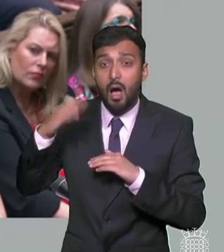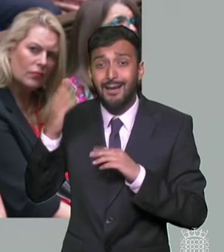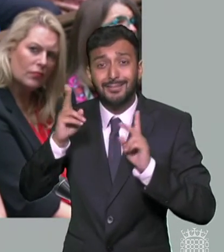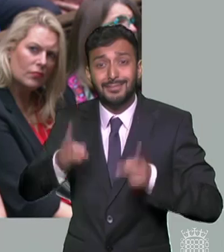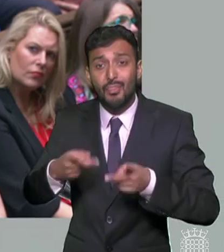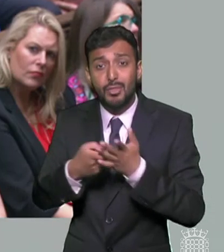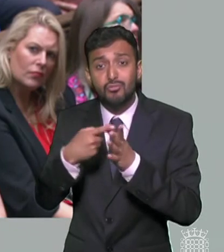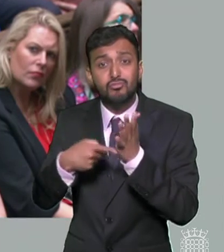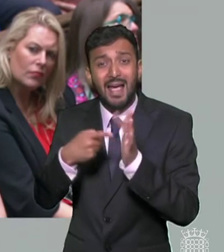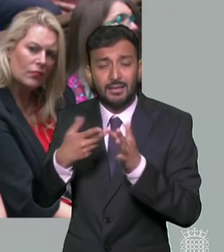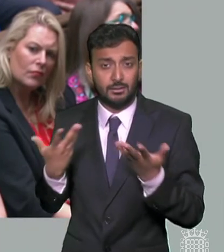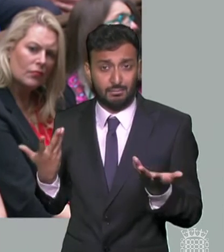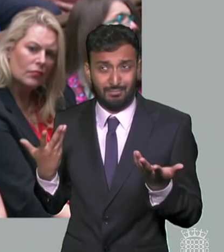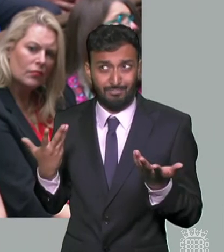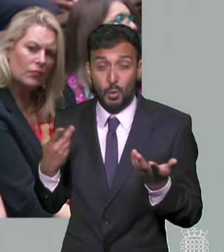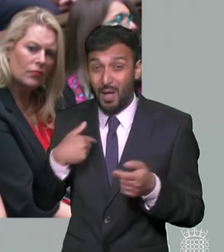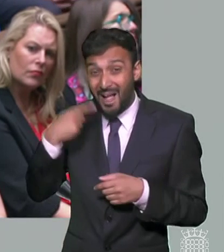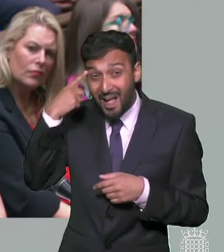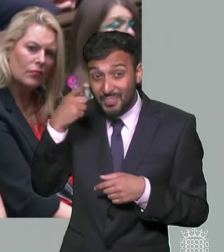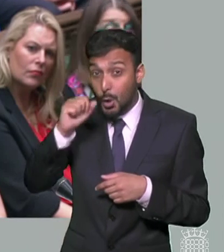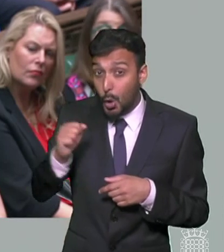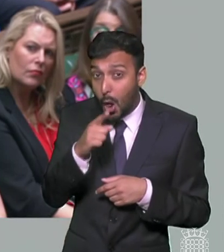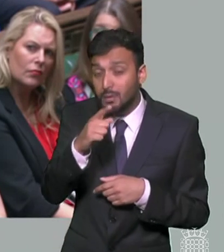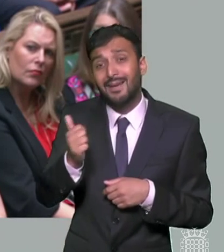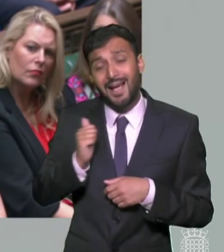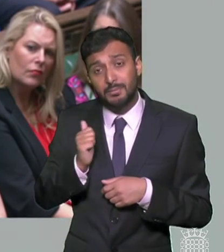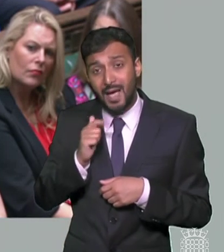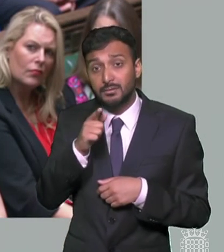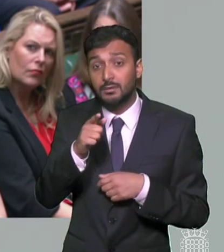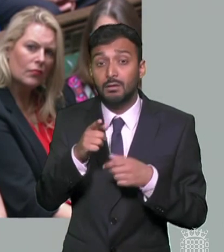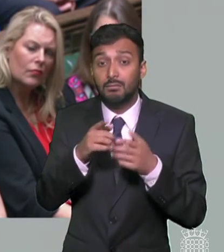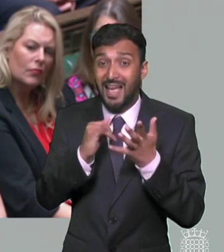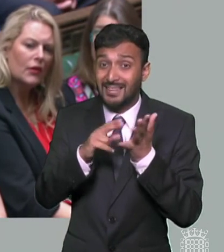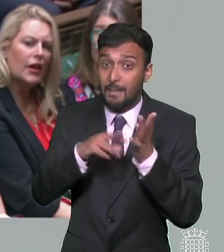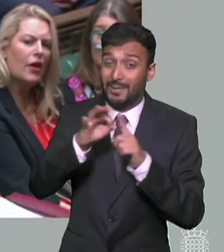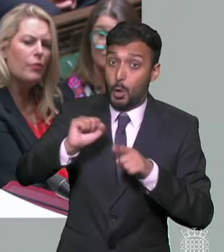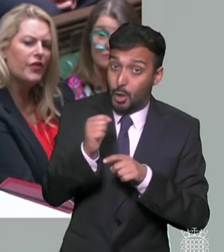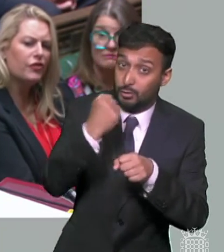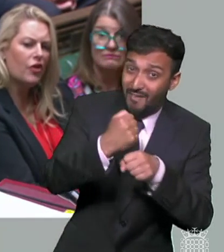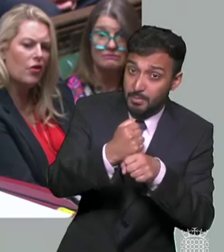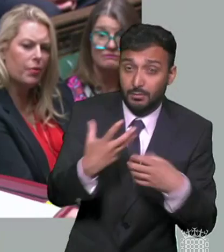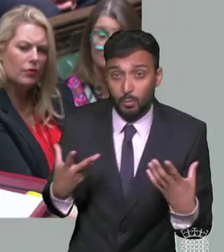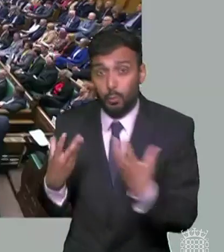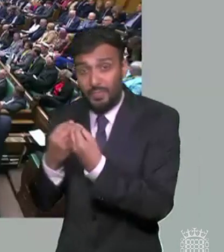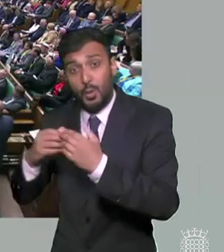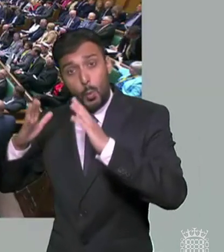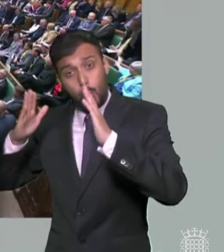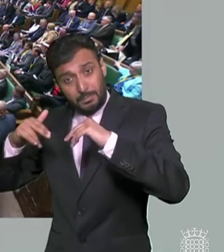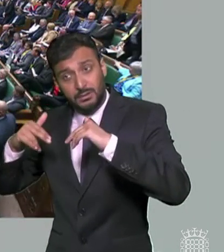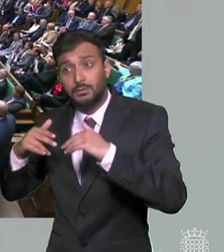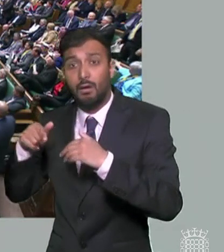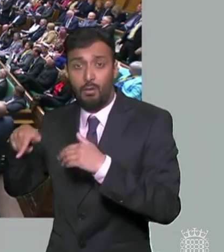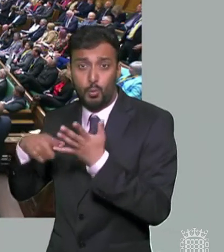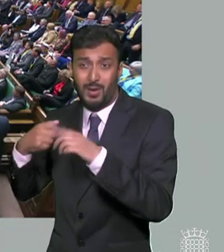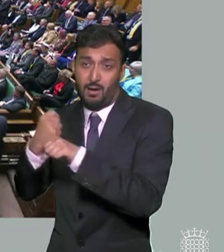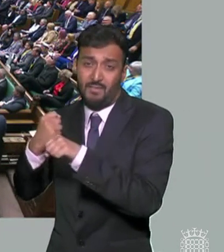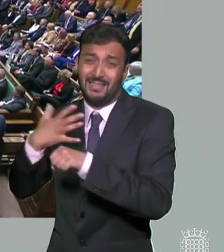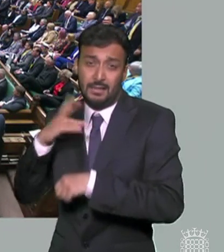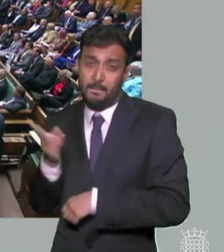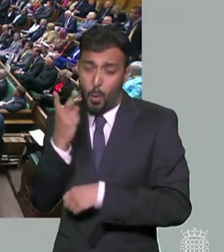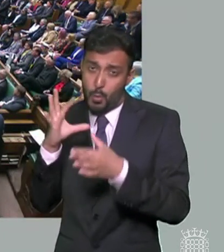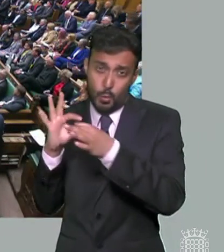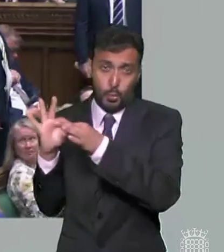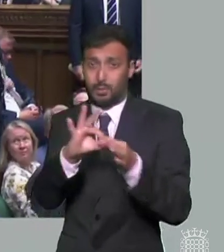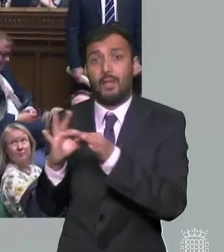I think the people of Scotland expect their Governments in Holyrood and in Westminster to work together to tackle the issues facing them in their day-to-day lives.